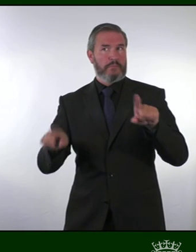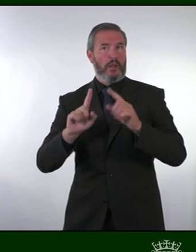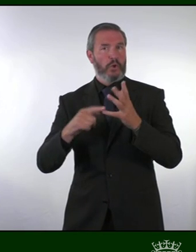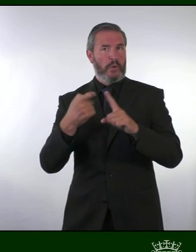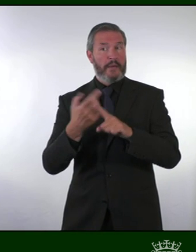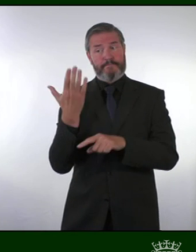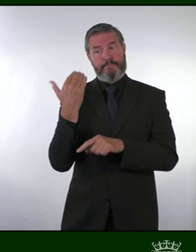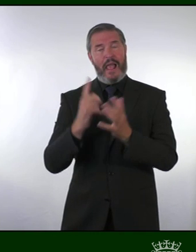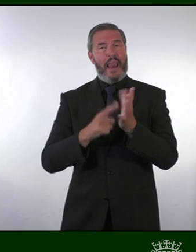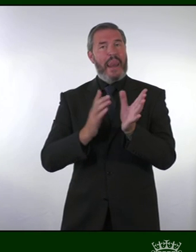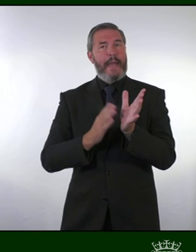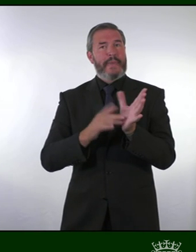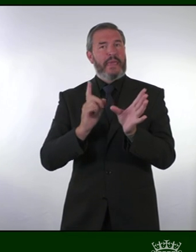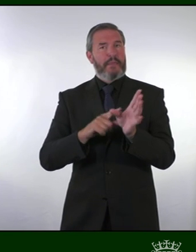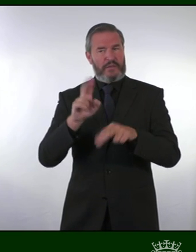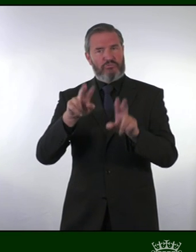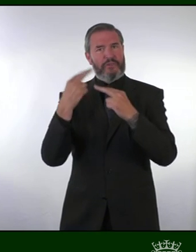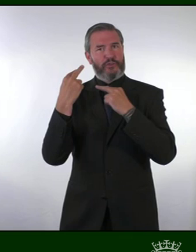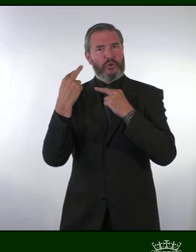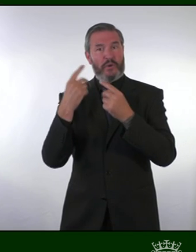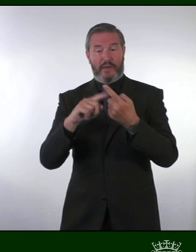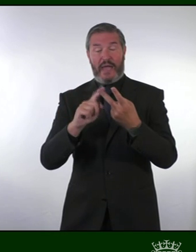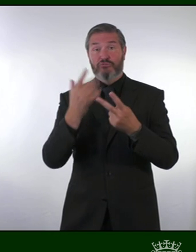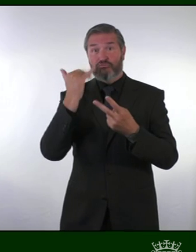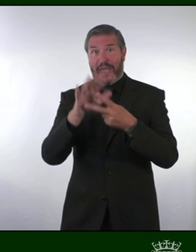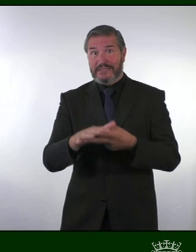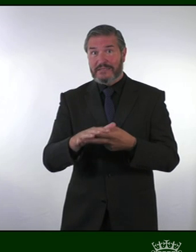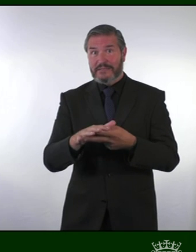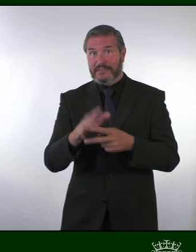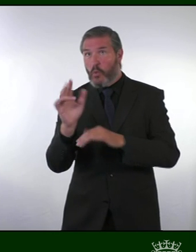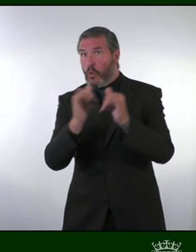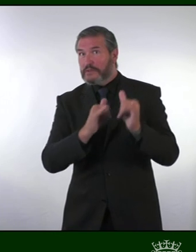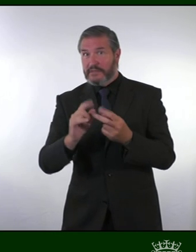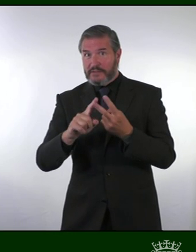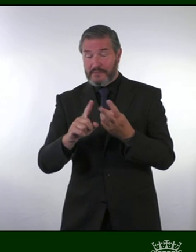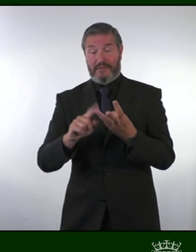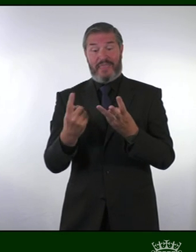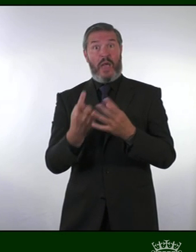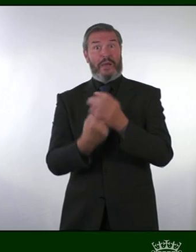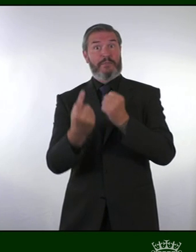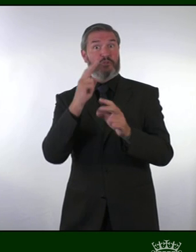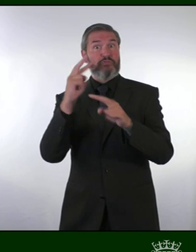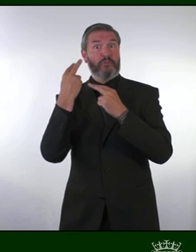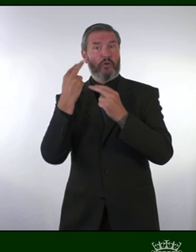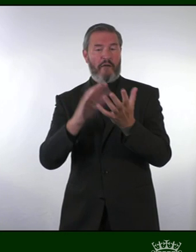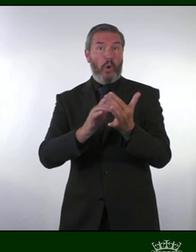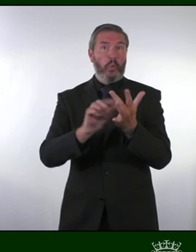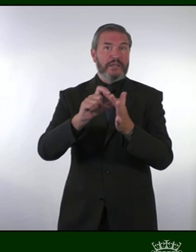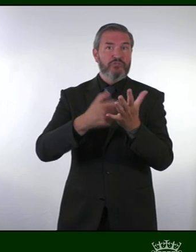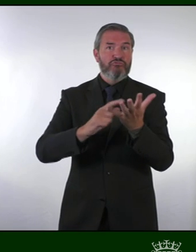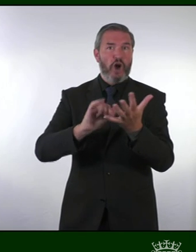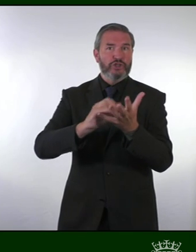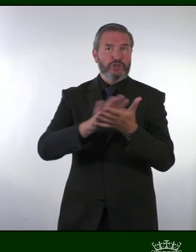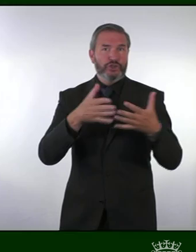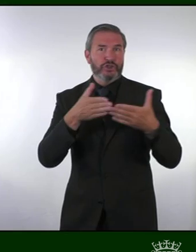We had the Lammy review of the justice system, we had the Race Disparity Audit and the report on race in the workplace, and we now have the independent review of the Windrush scandal.